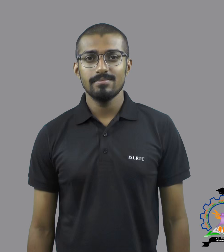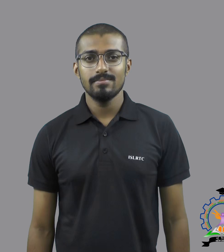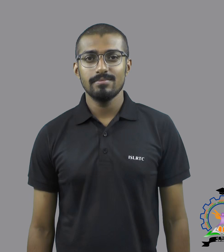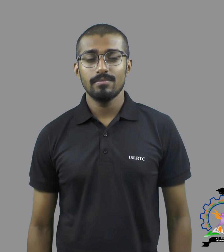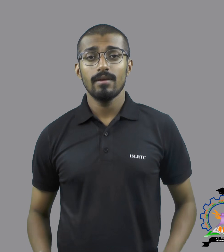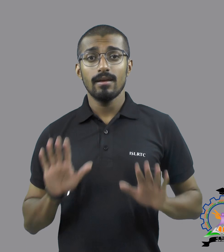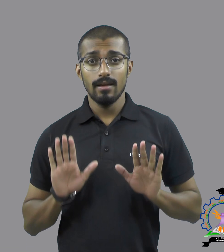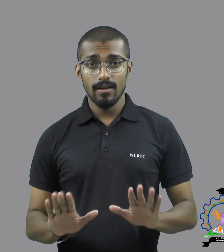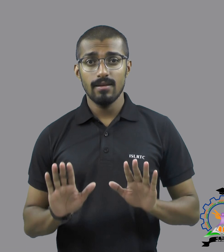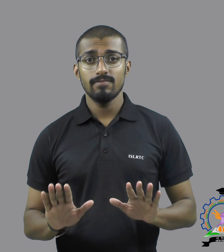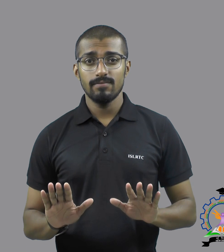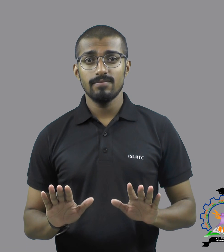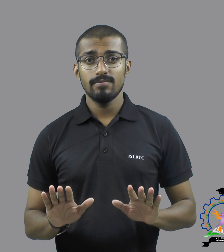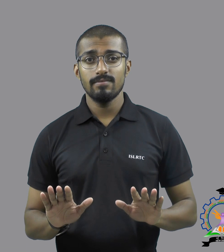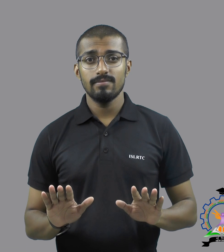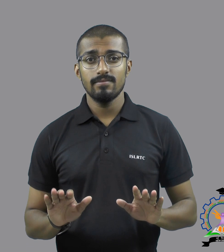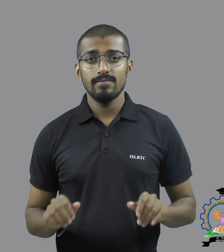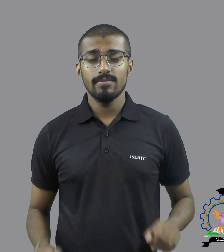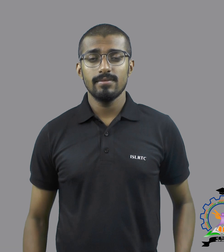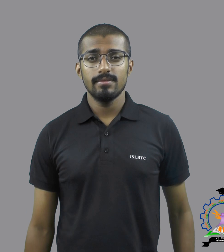Have